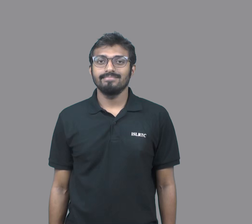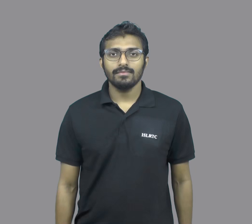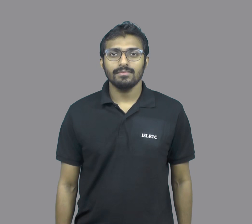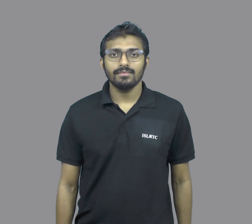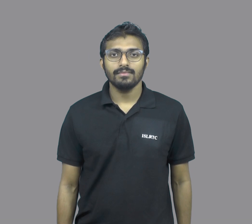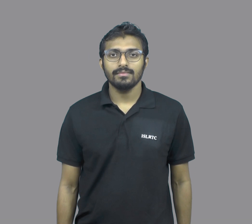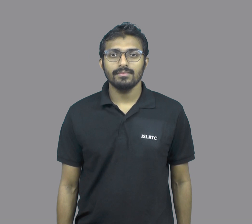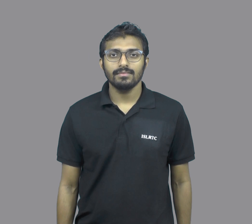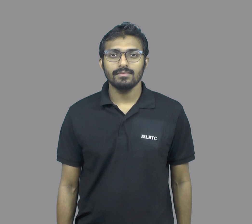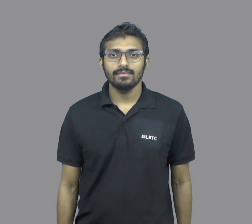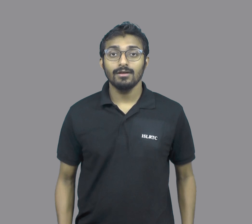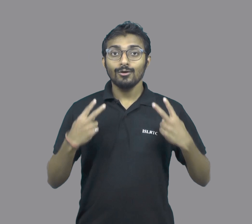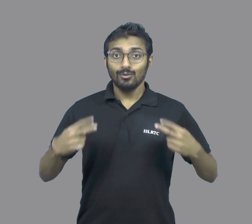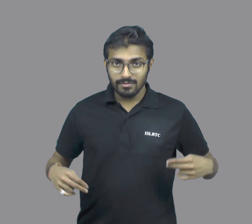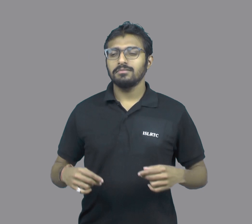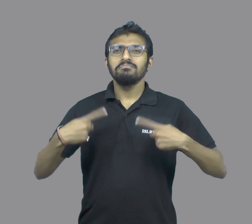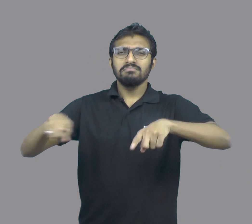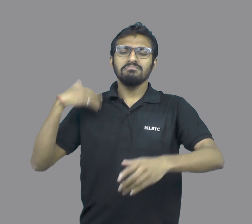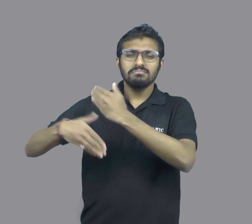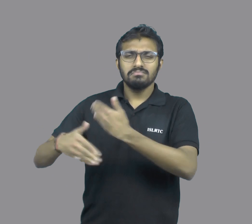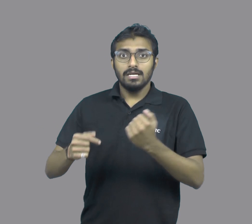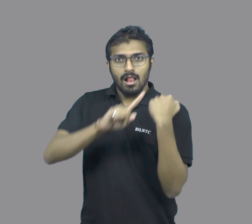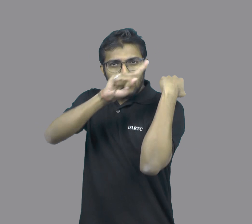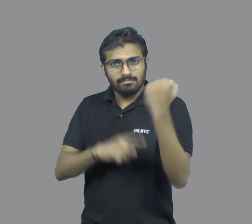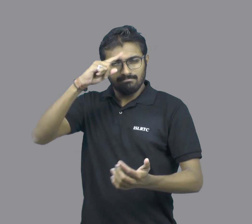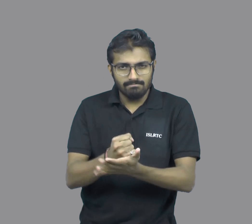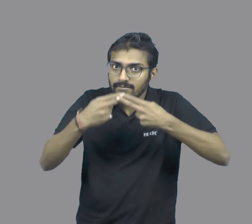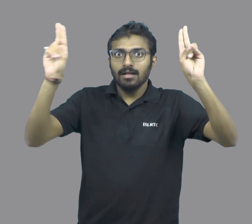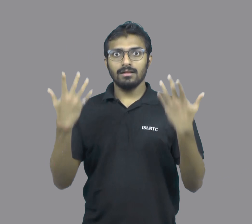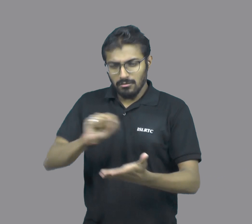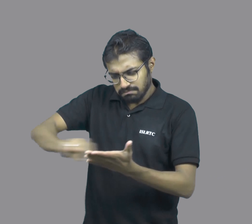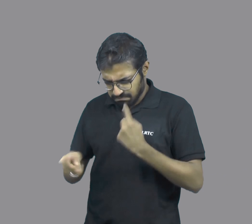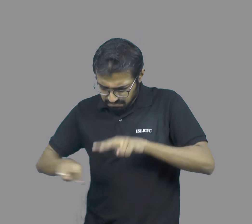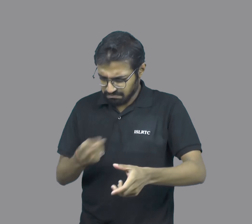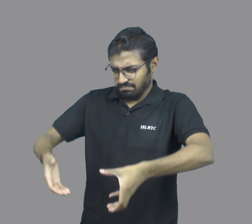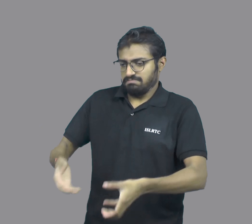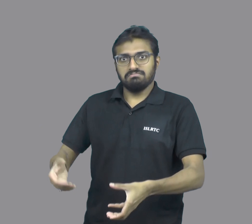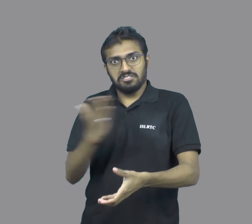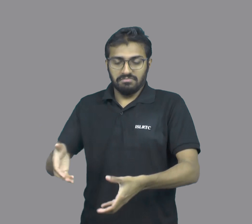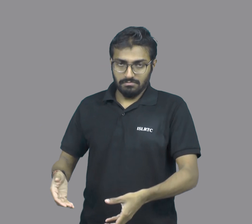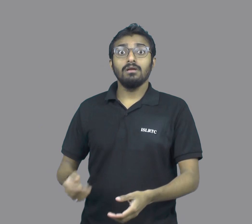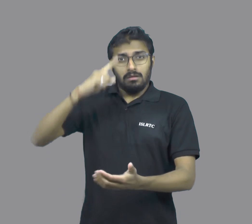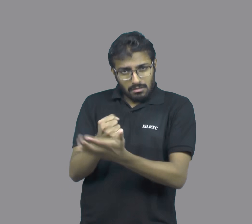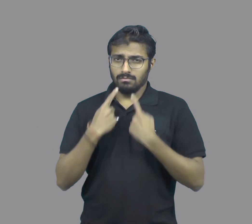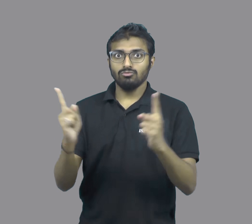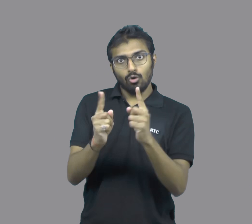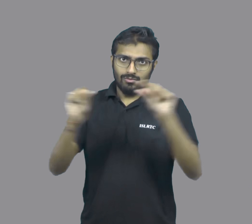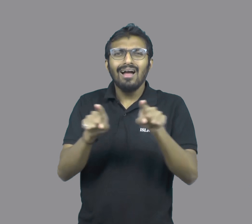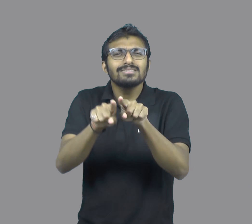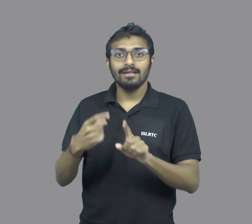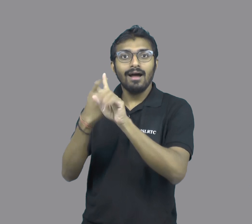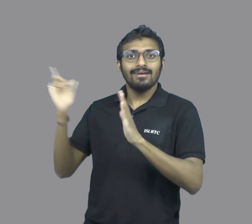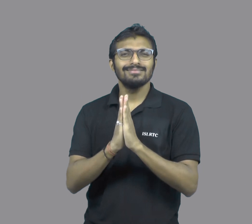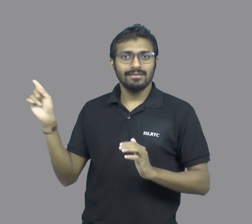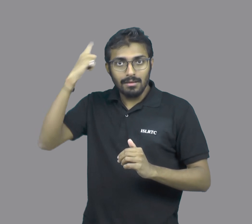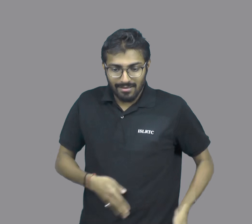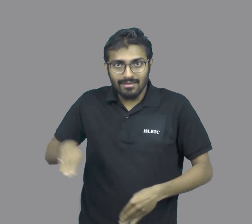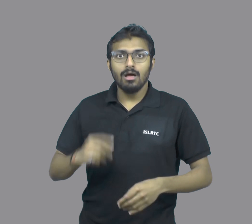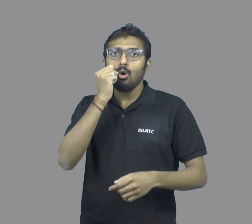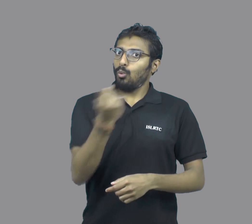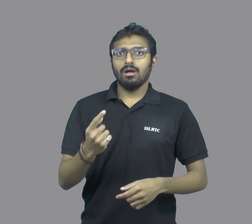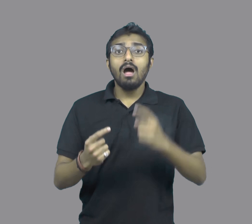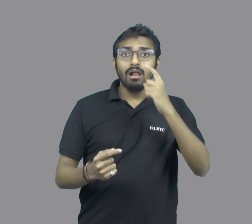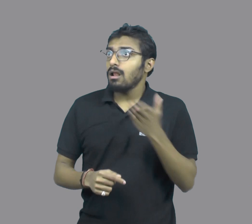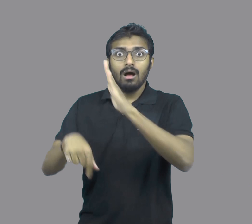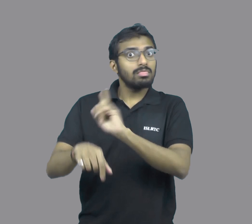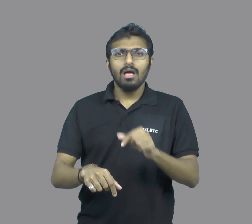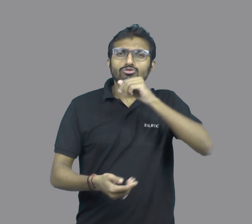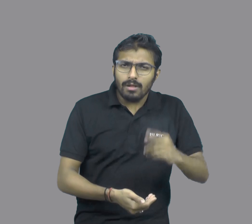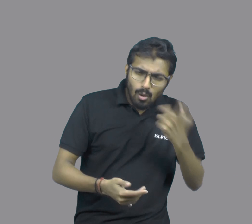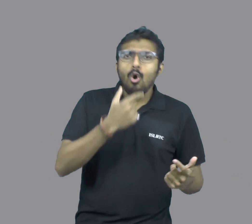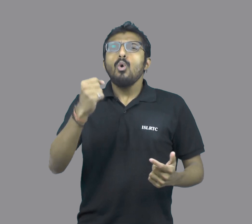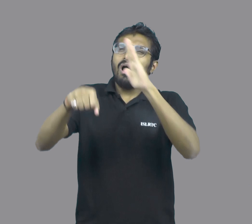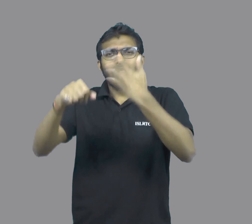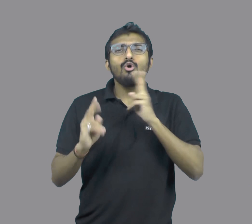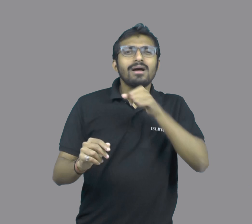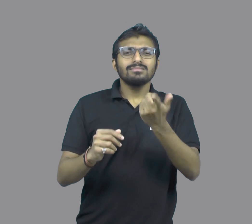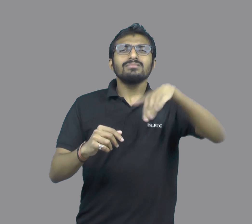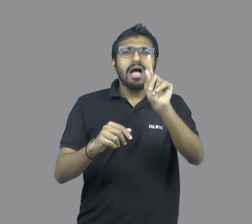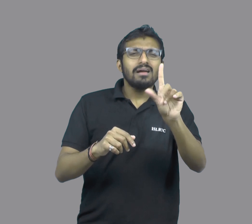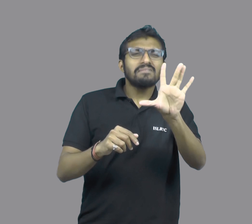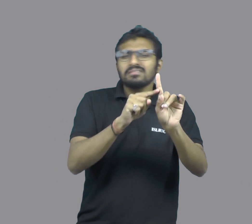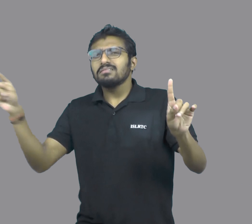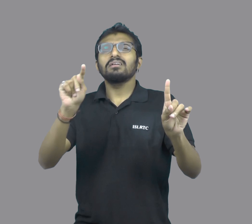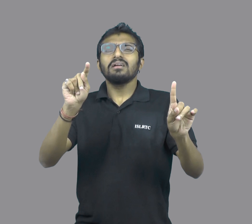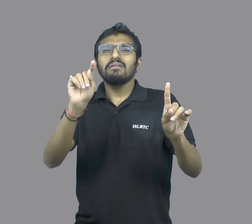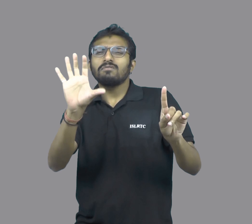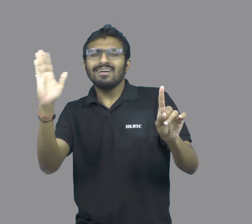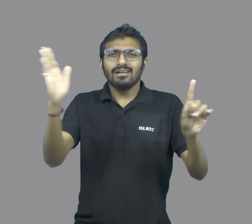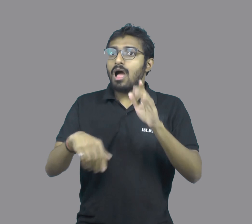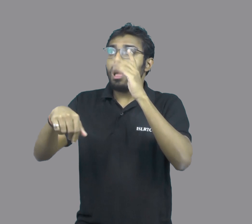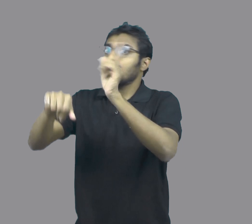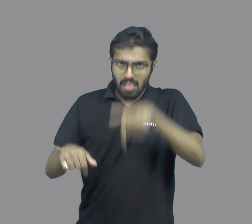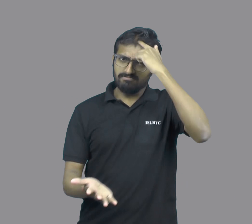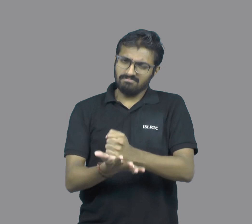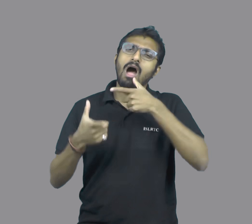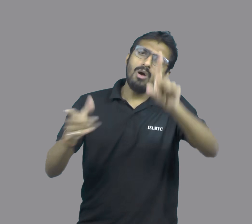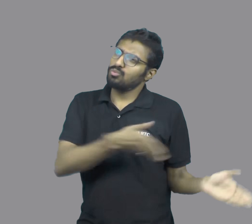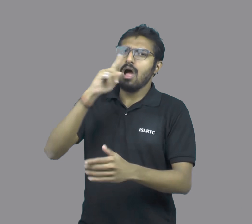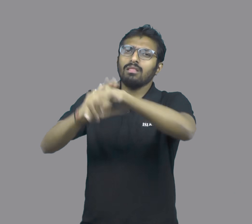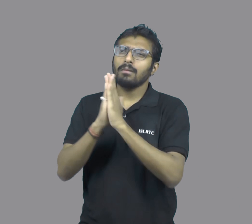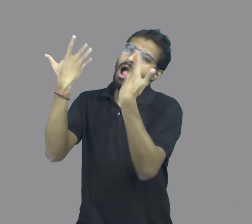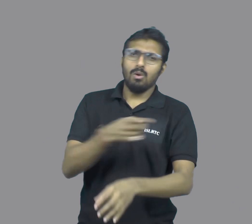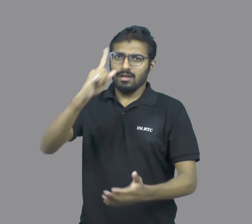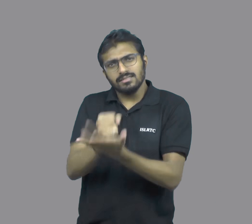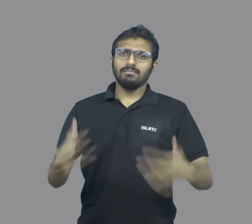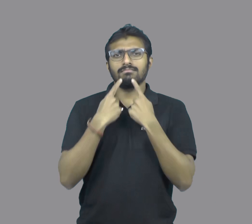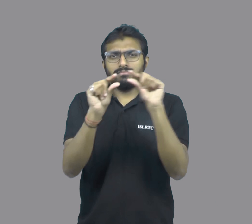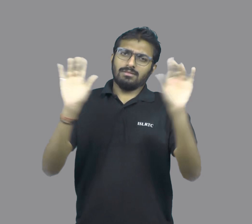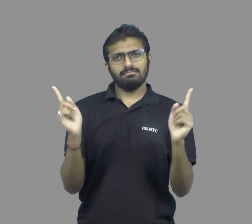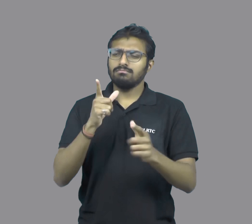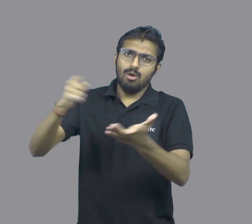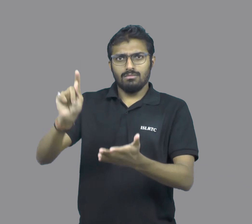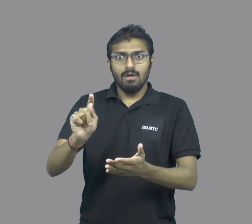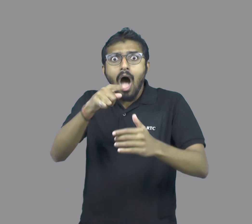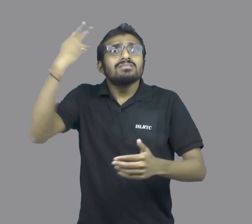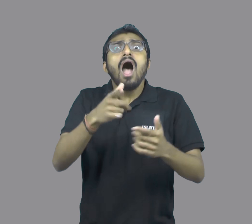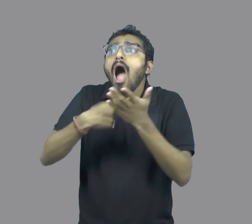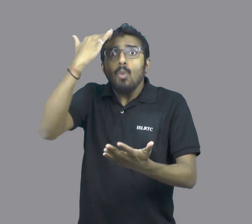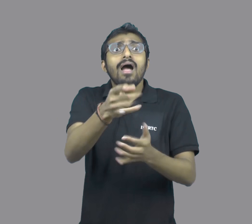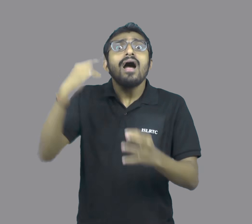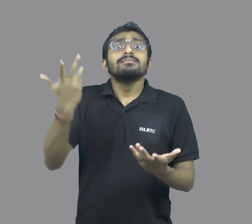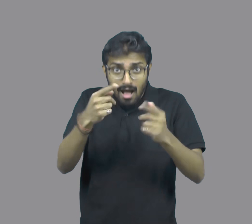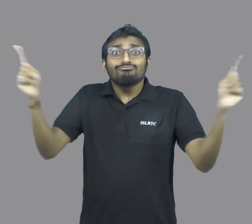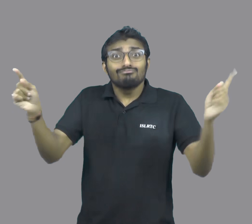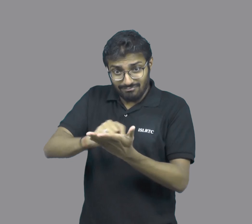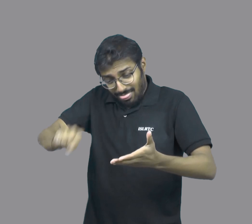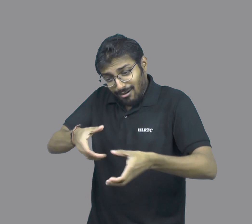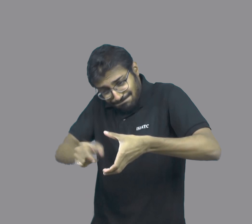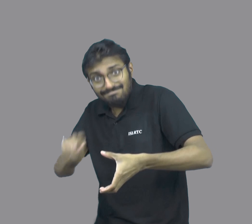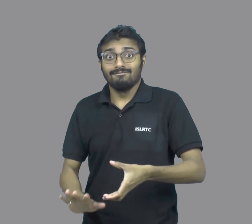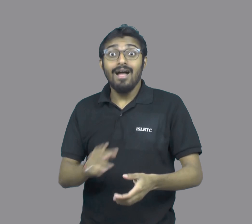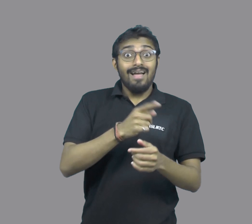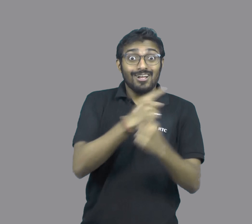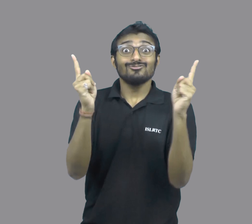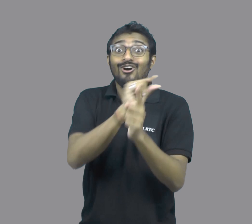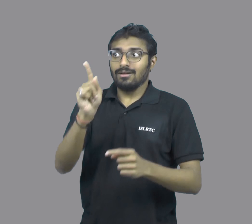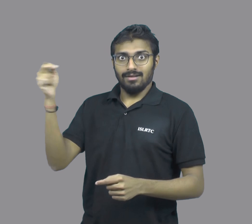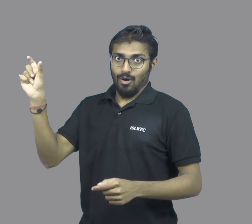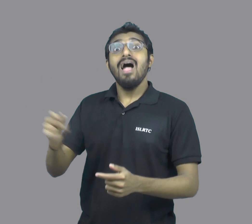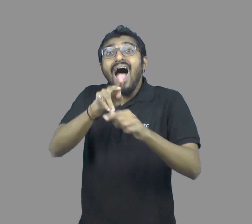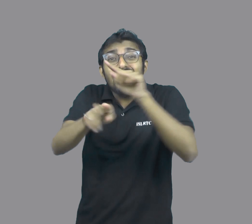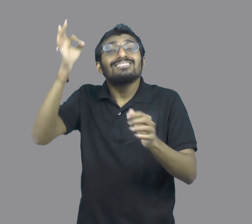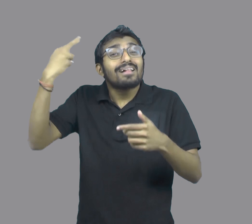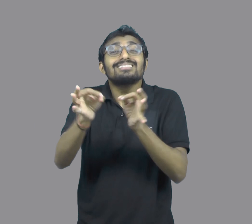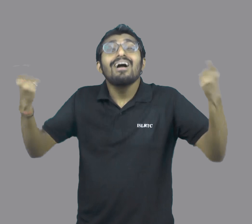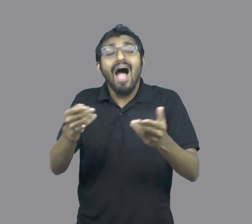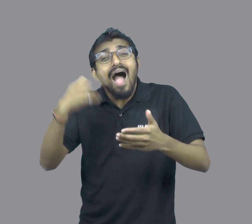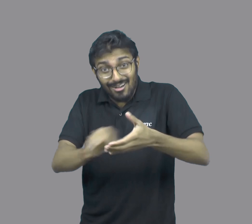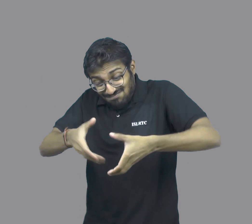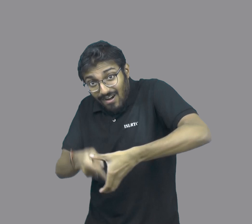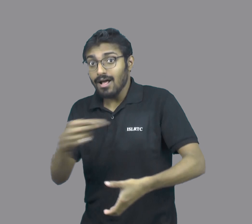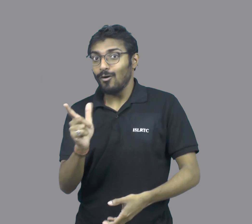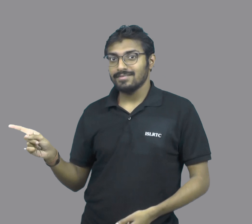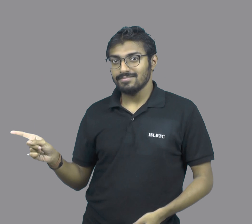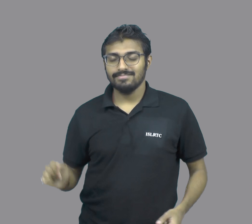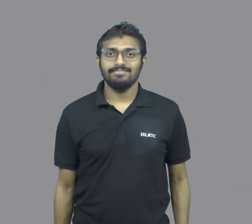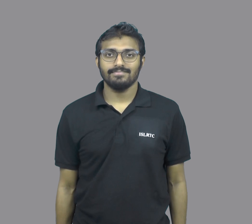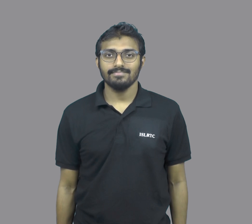Verdict Jugdement